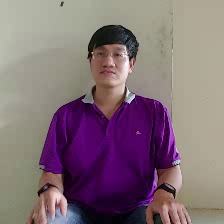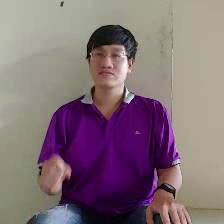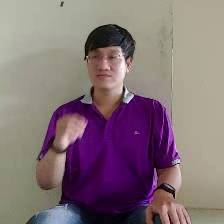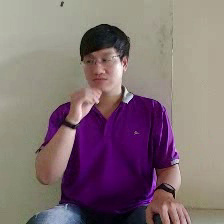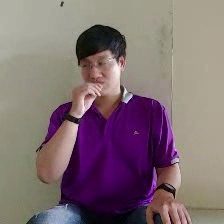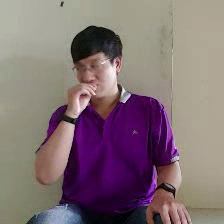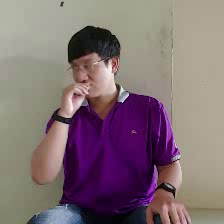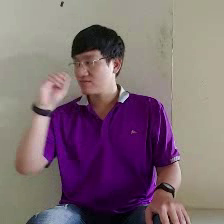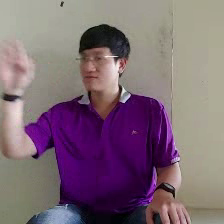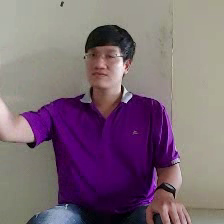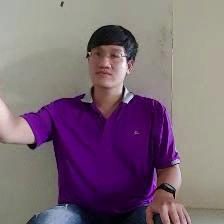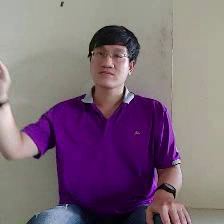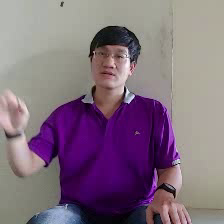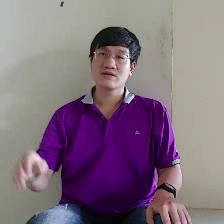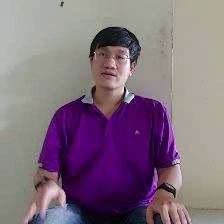Khai báo